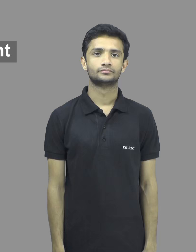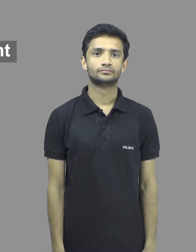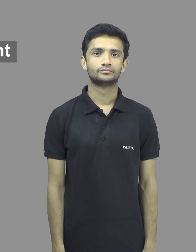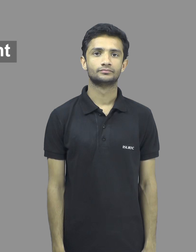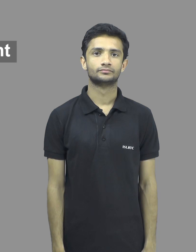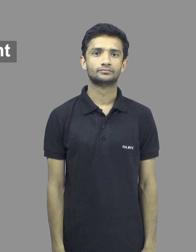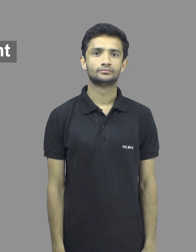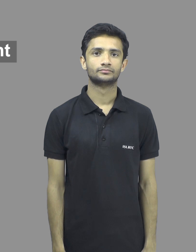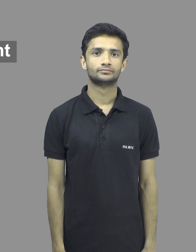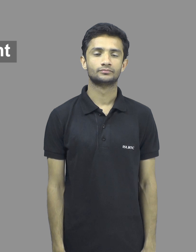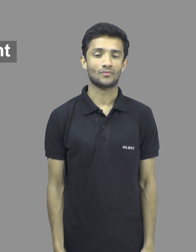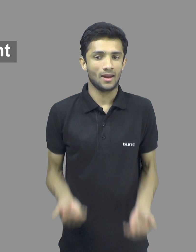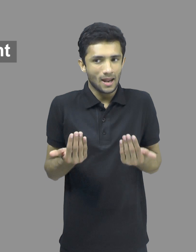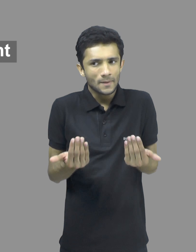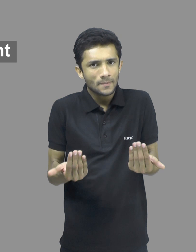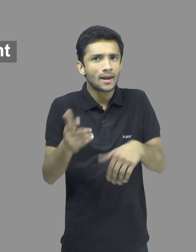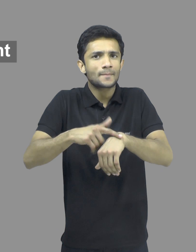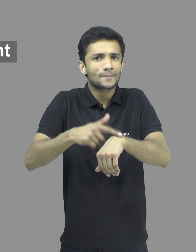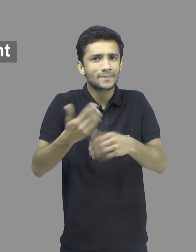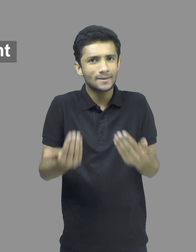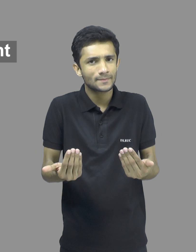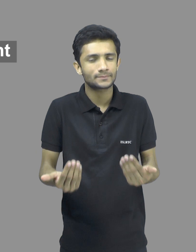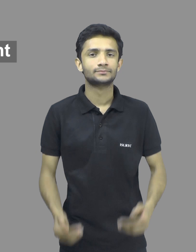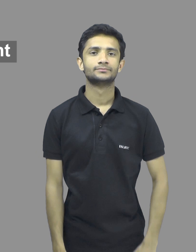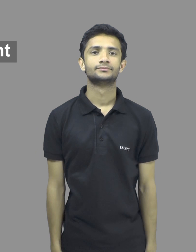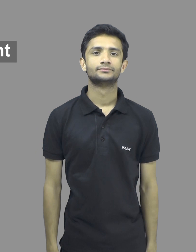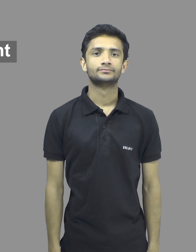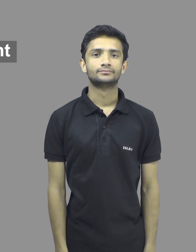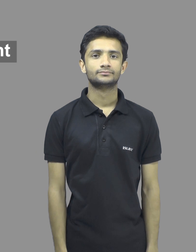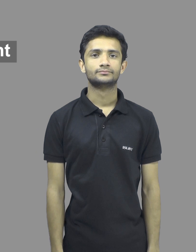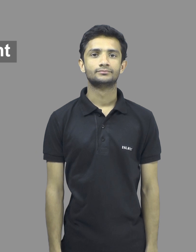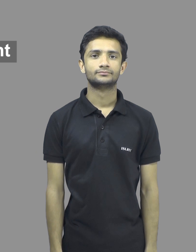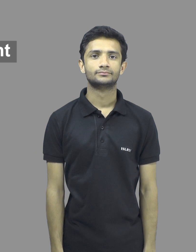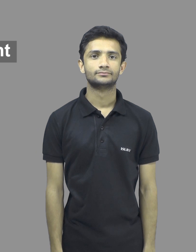Current